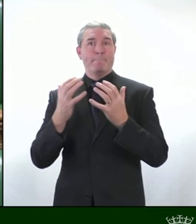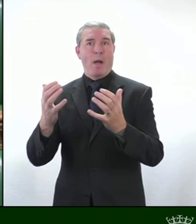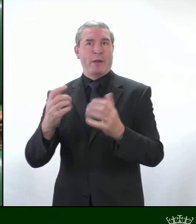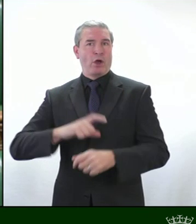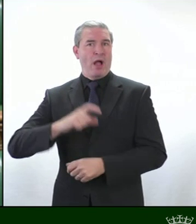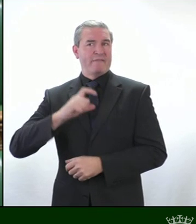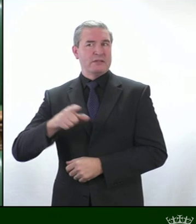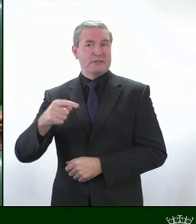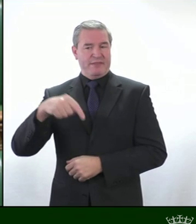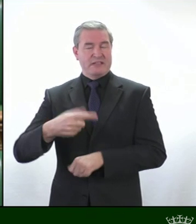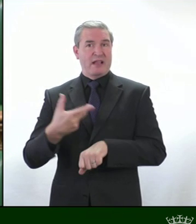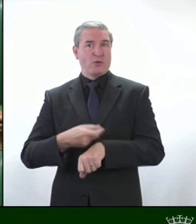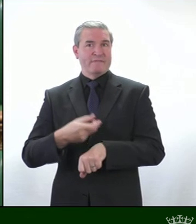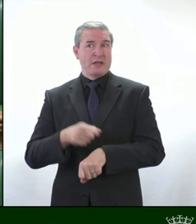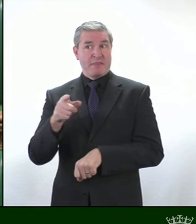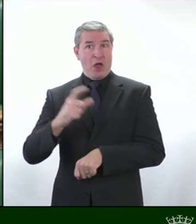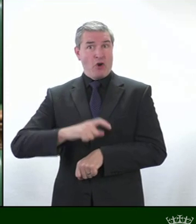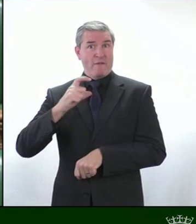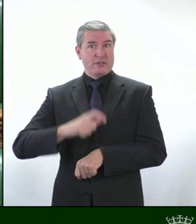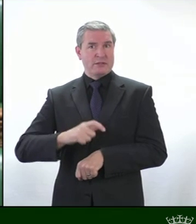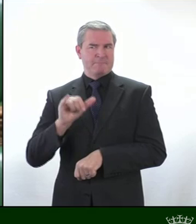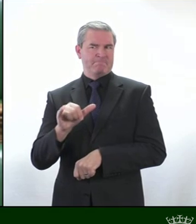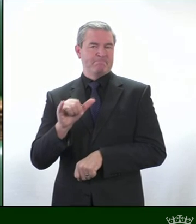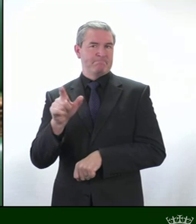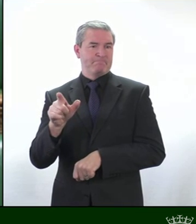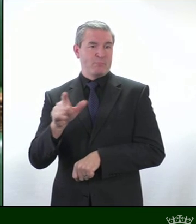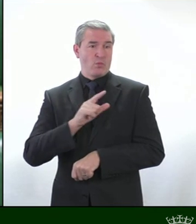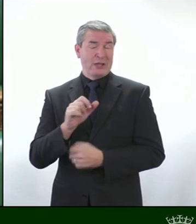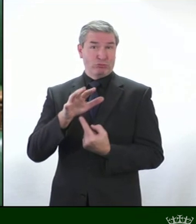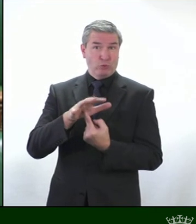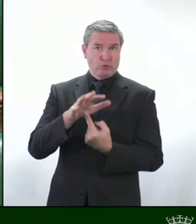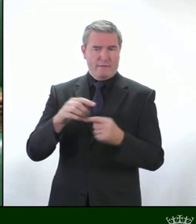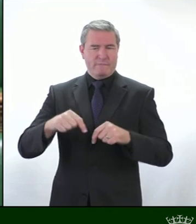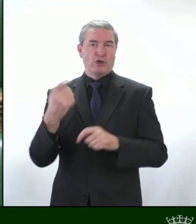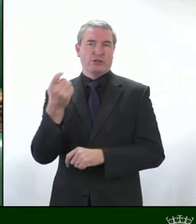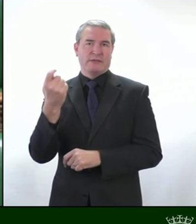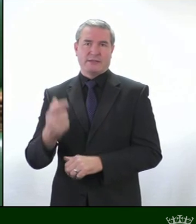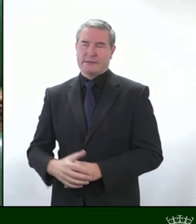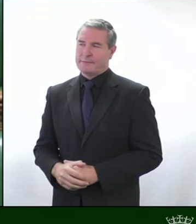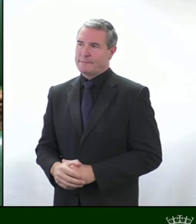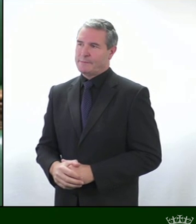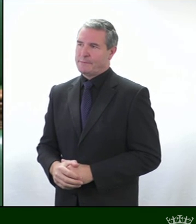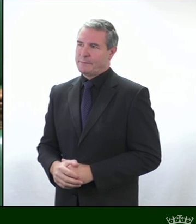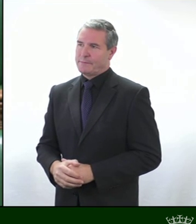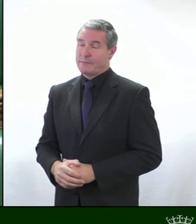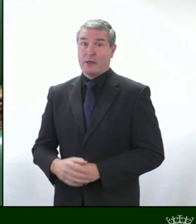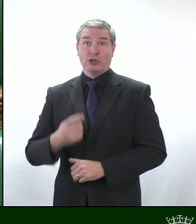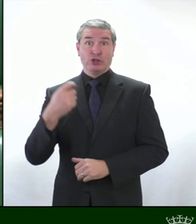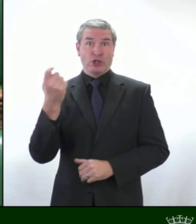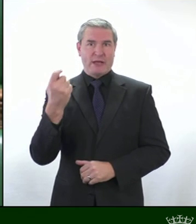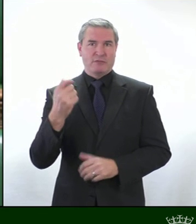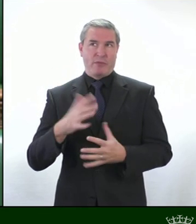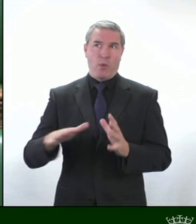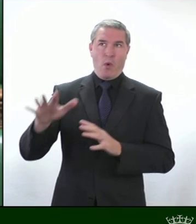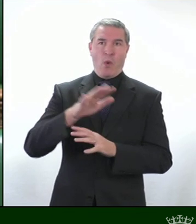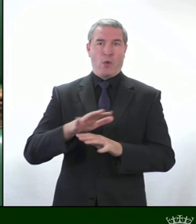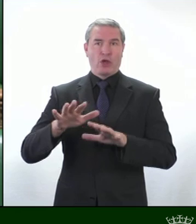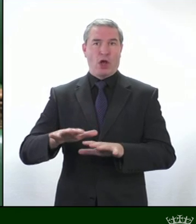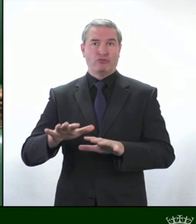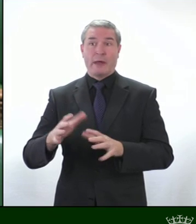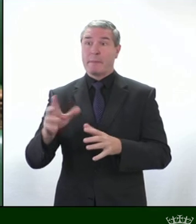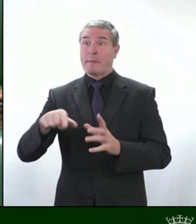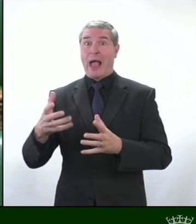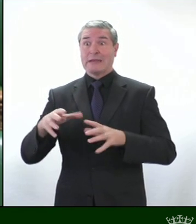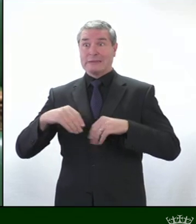That is a real cause for concern, because it is going to be crucial to the success of getting this rolled out across the country and getting our economy back up and running.